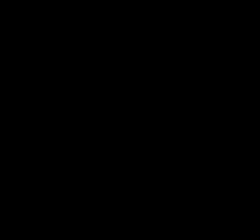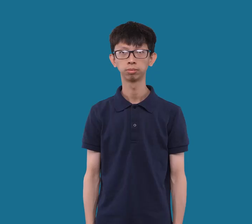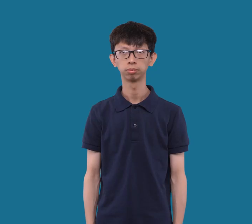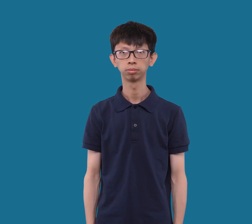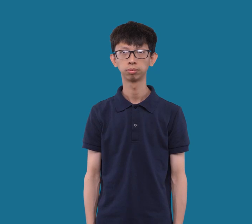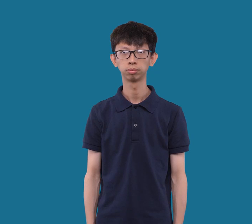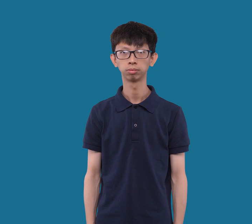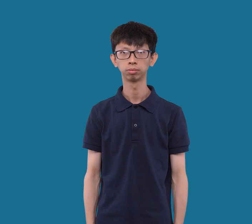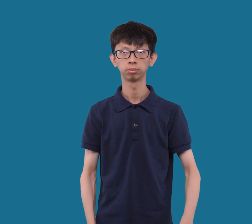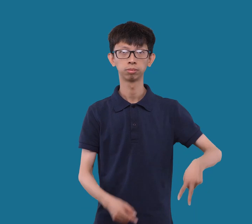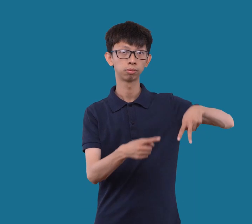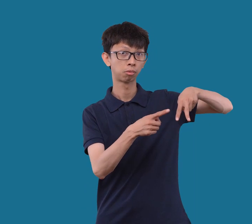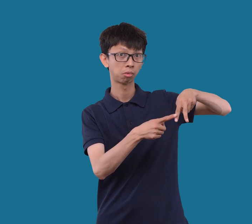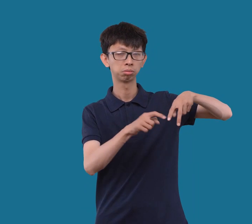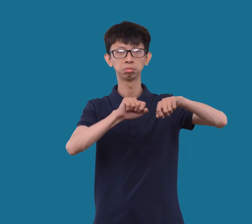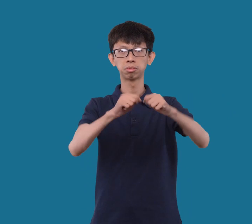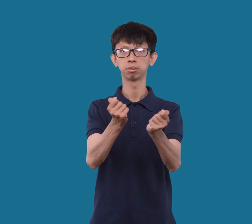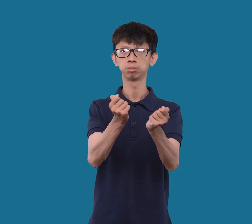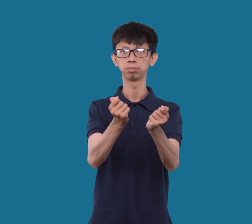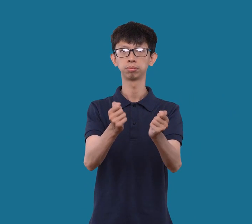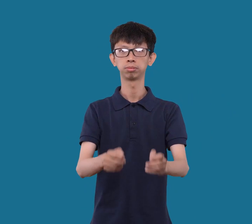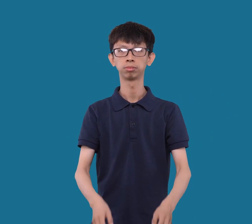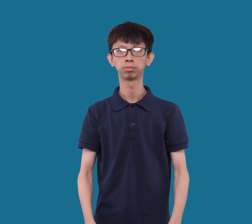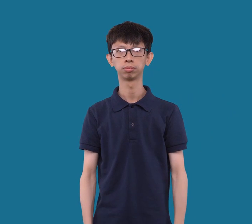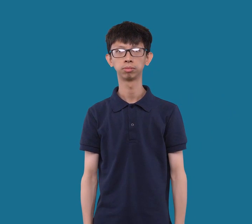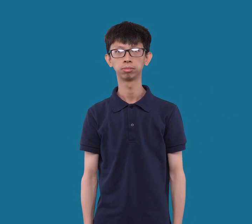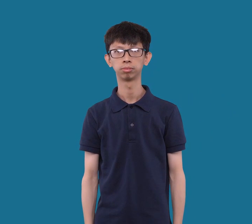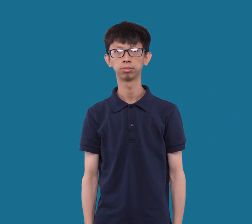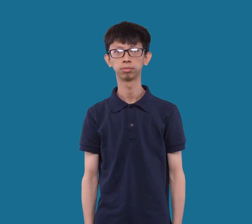gãy chân